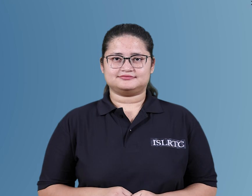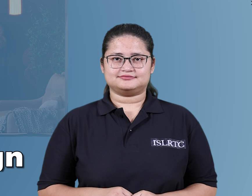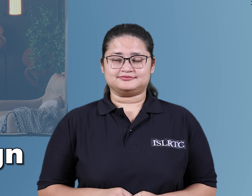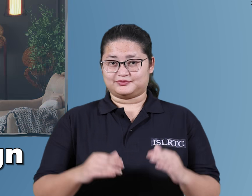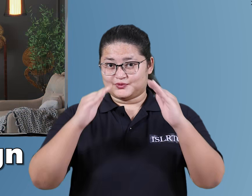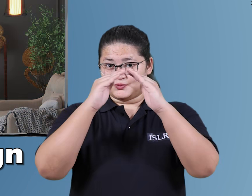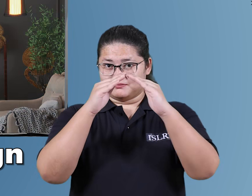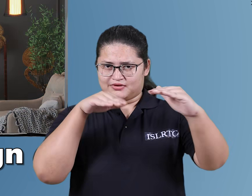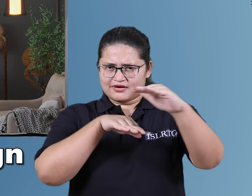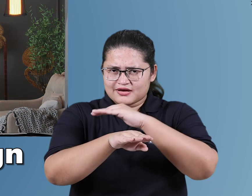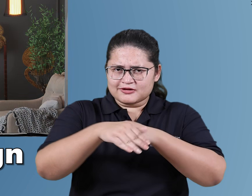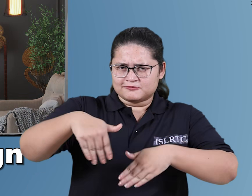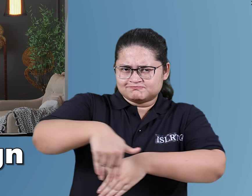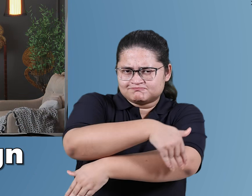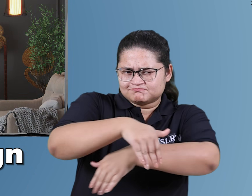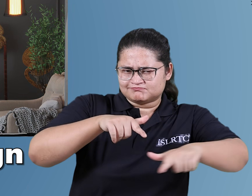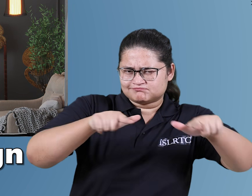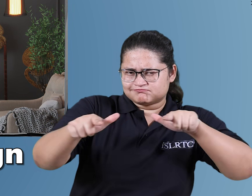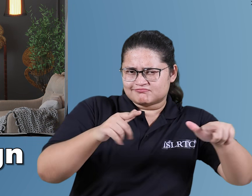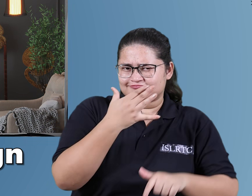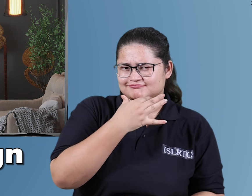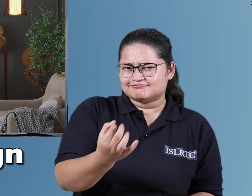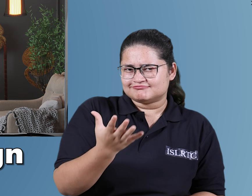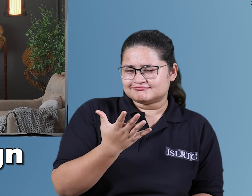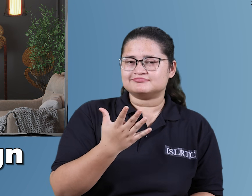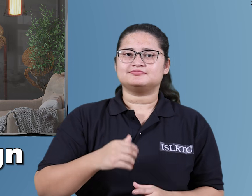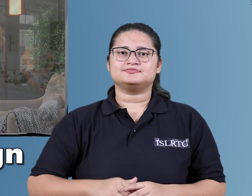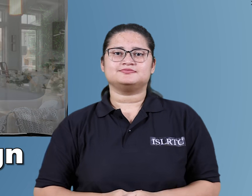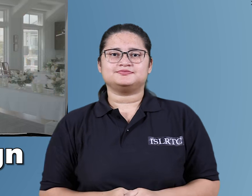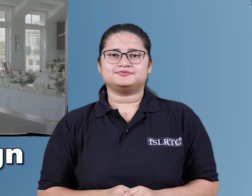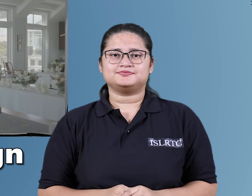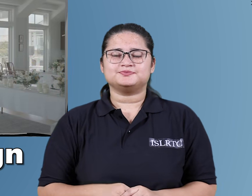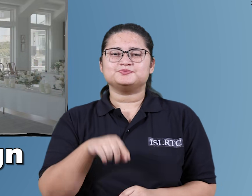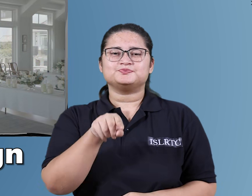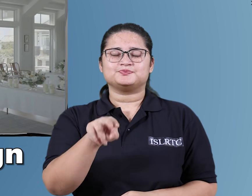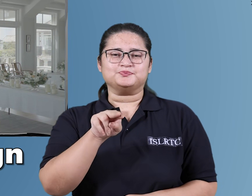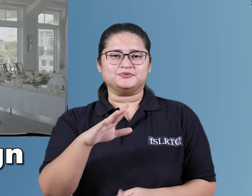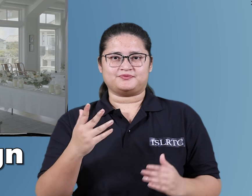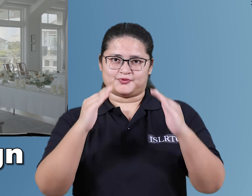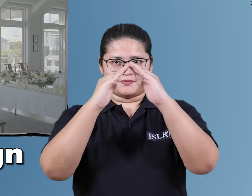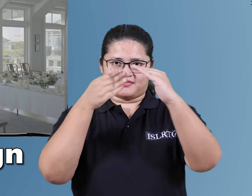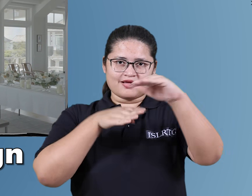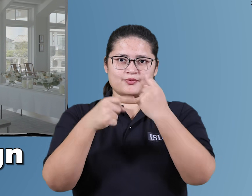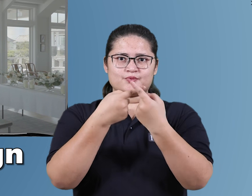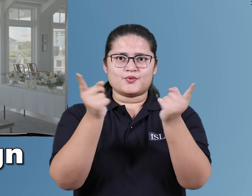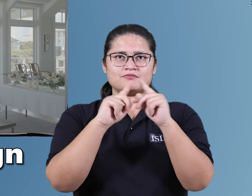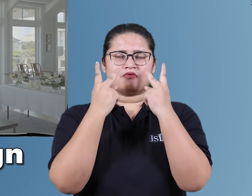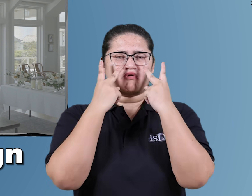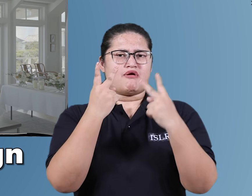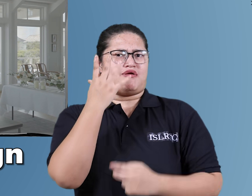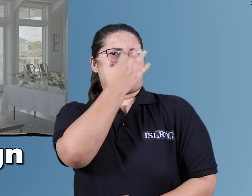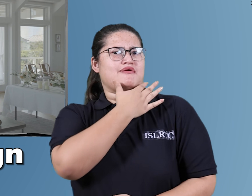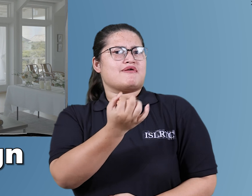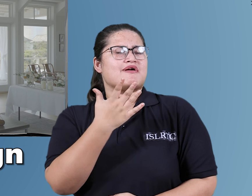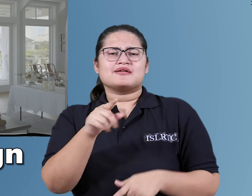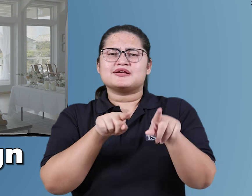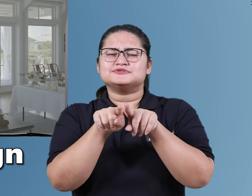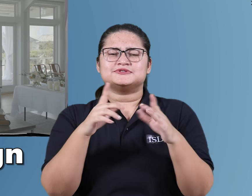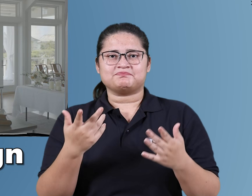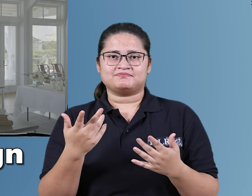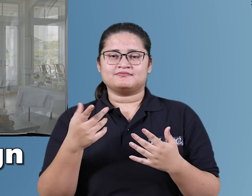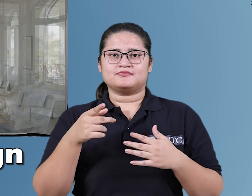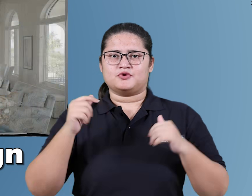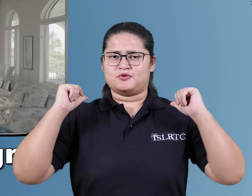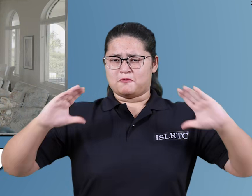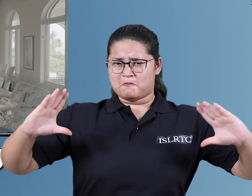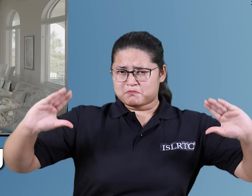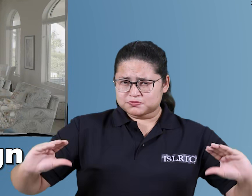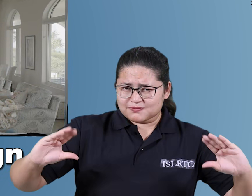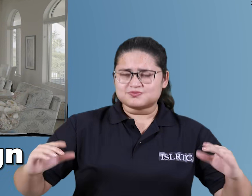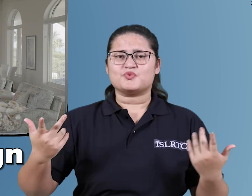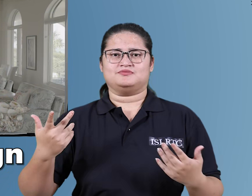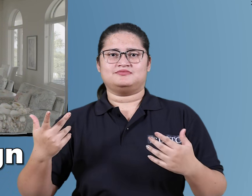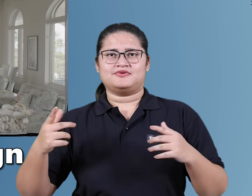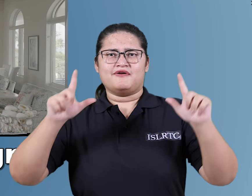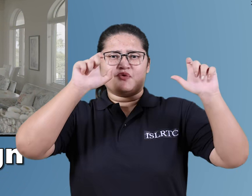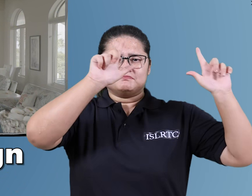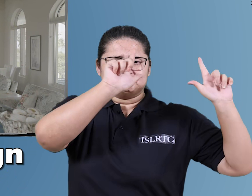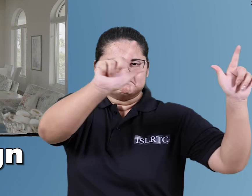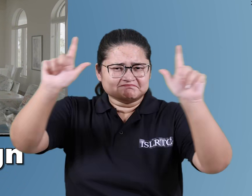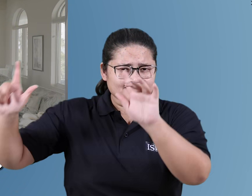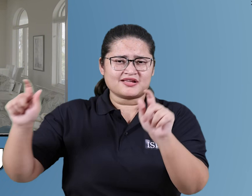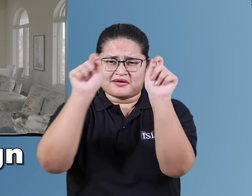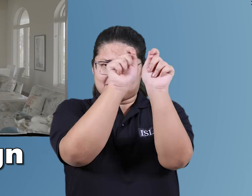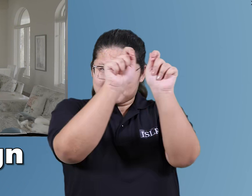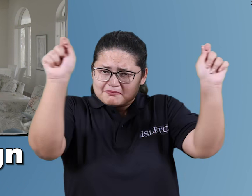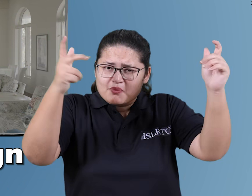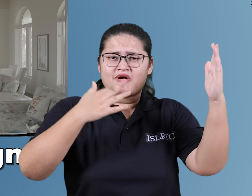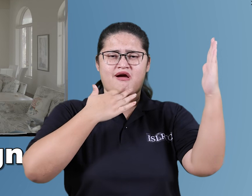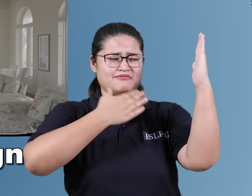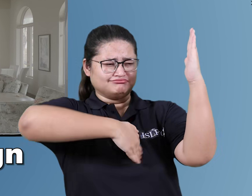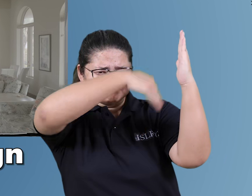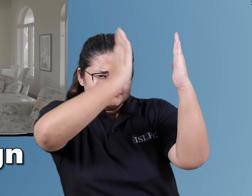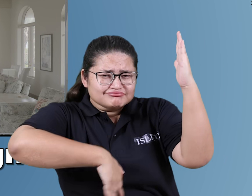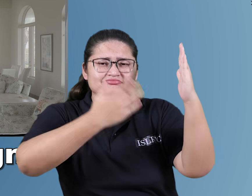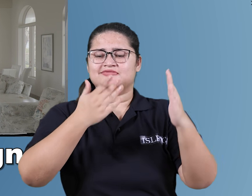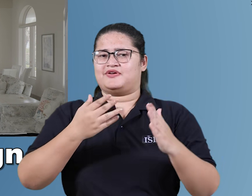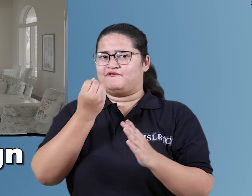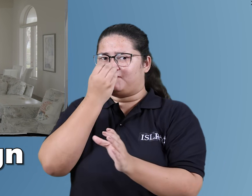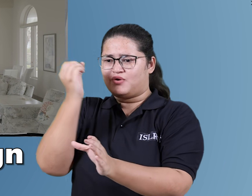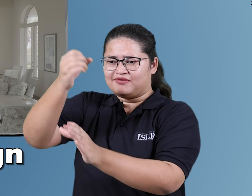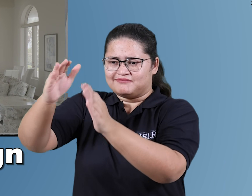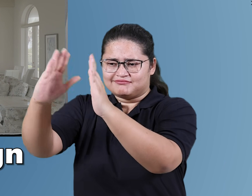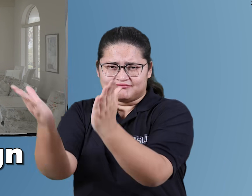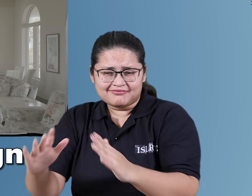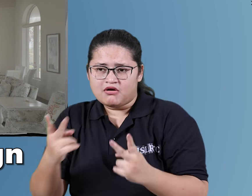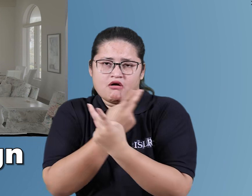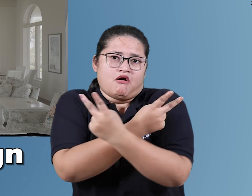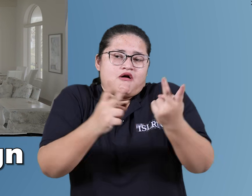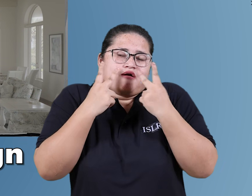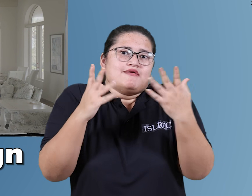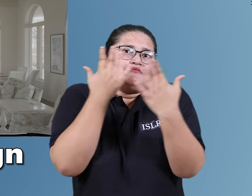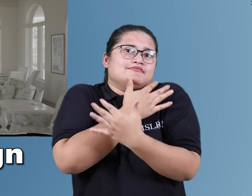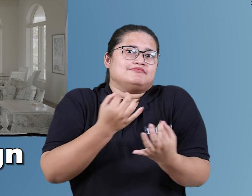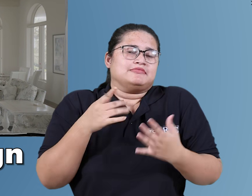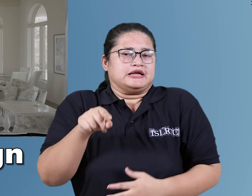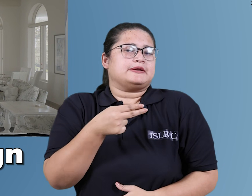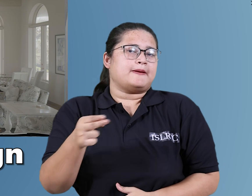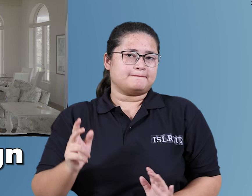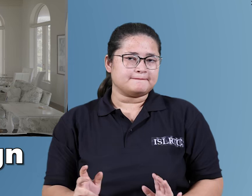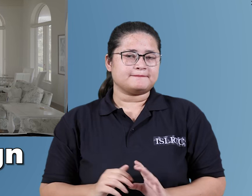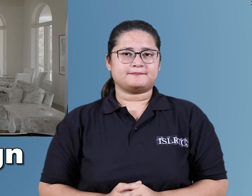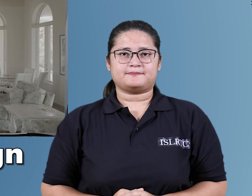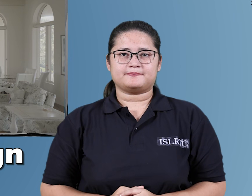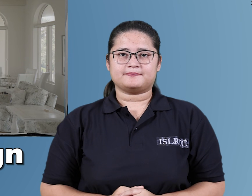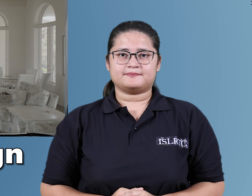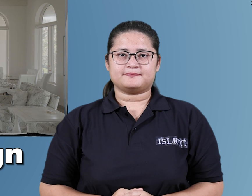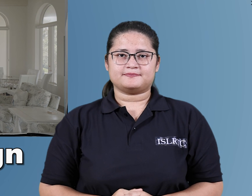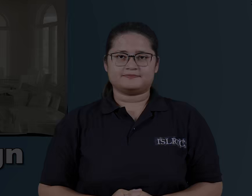Interior design Interior design is the process of improving the inside of the space to make it more beautiful and functional. arranging furniture, choosing colors for the walls, and adding decorations like rugs and curtains can transform a simple room into a comfortable and cozy living area.